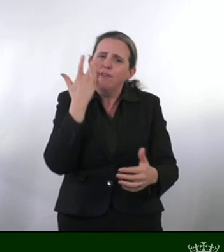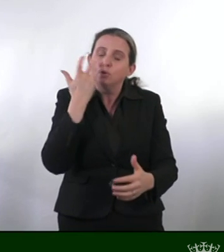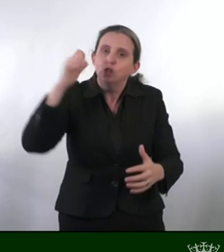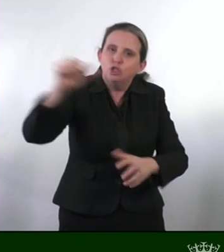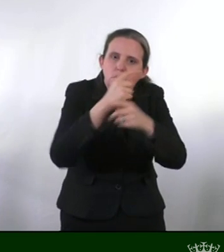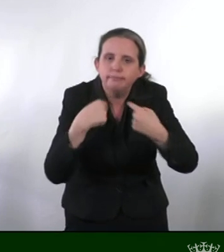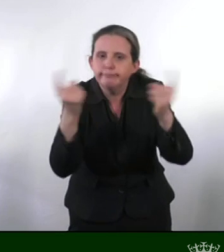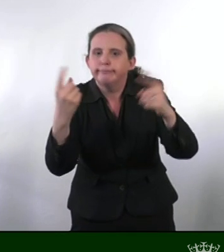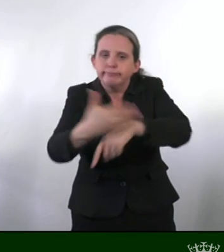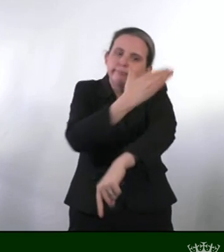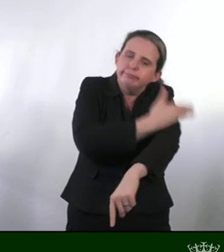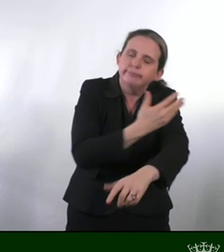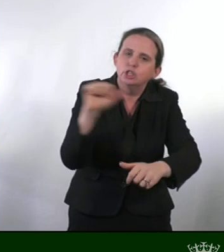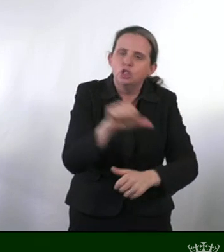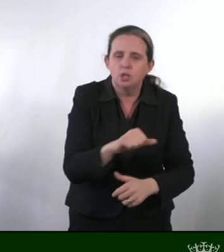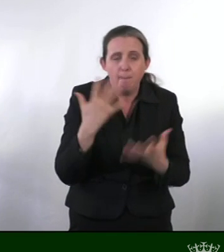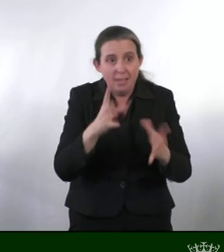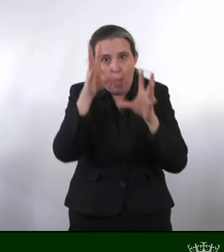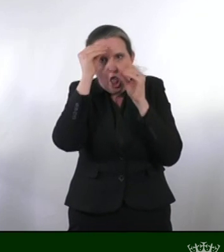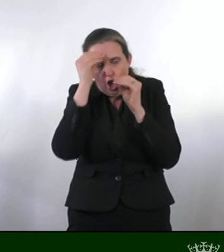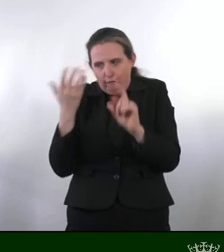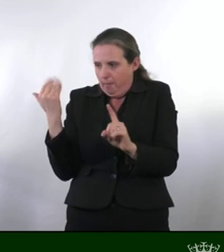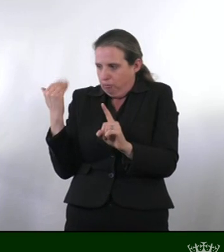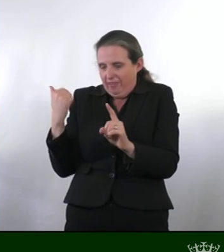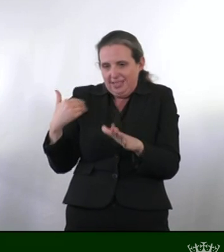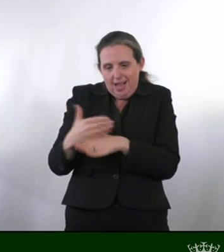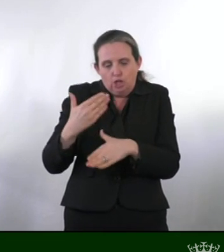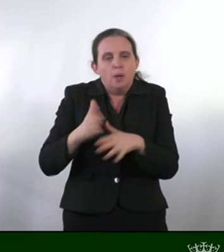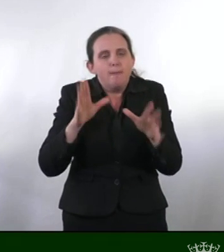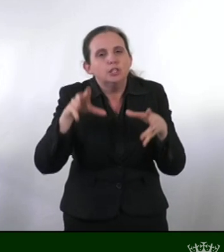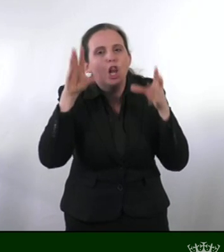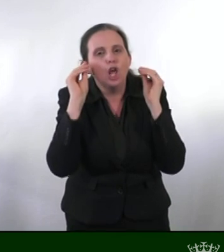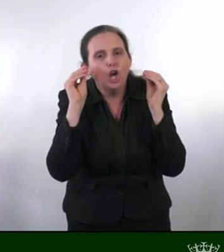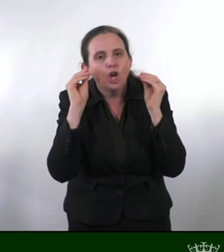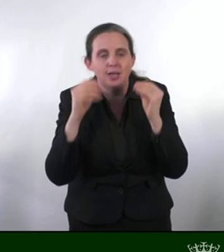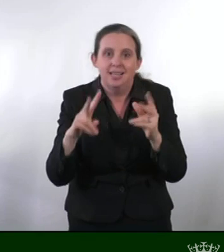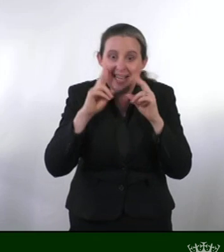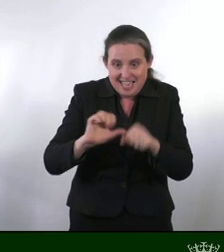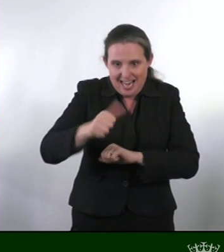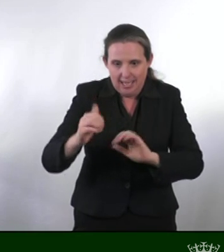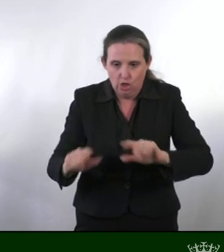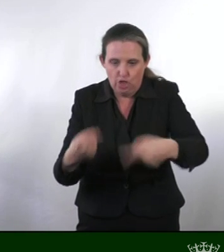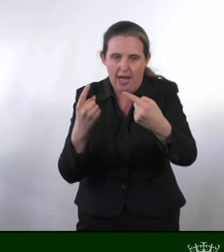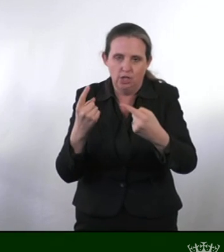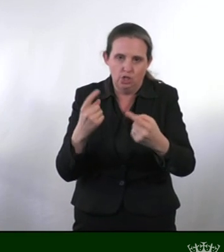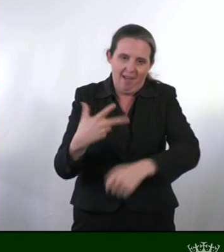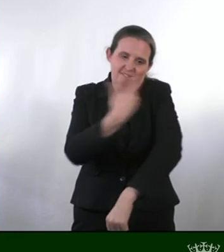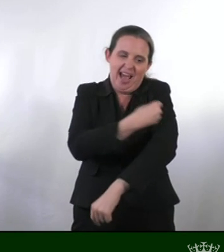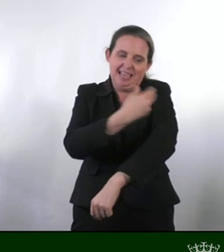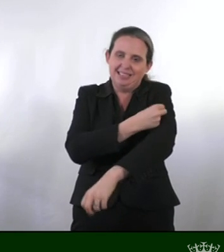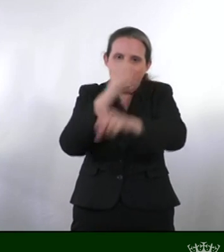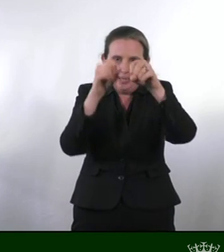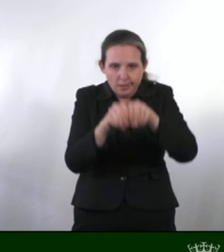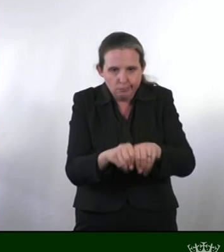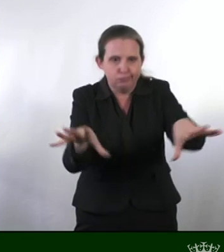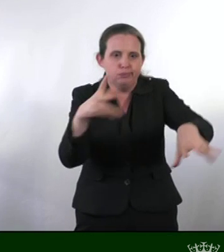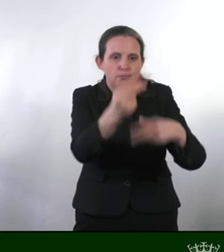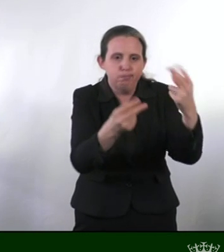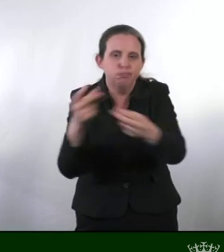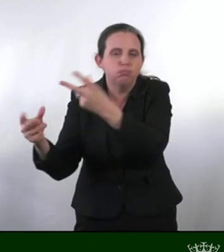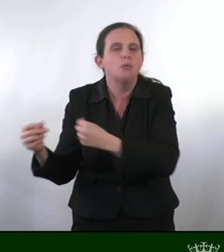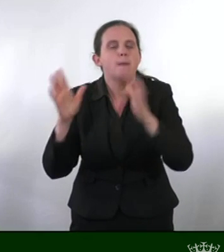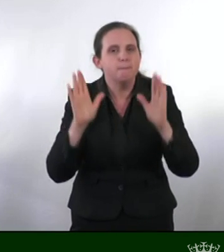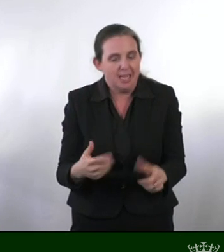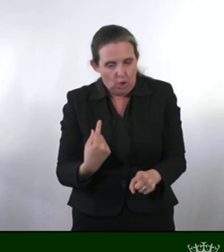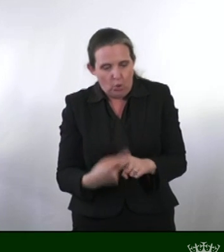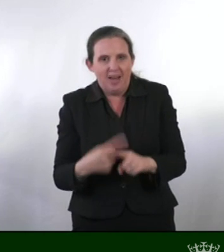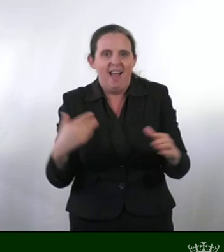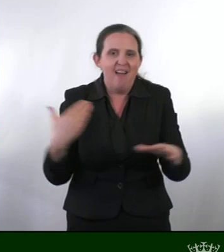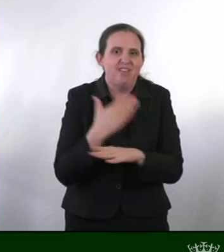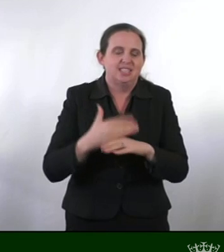We must learn the lessons from previous failures and ensure that the next challenge—the roll-out of the vaccine—is dealt with as efficiently, effectively and speedily as possible.